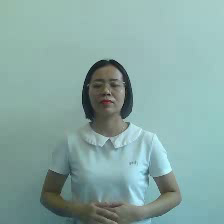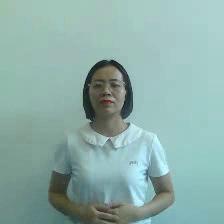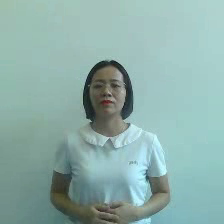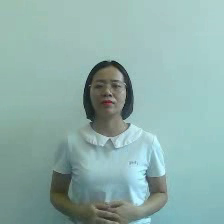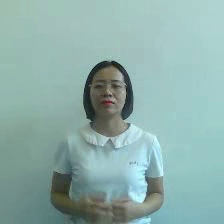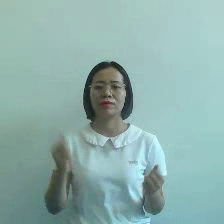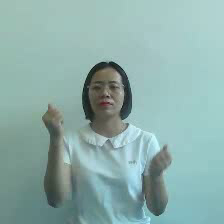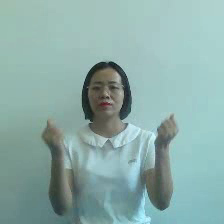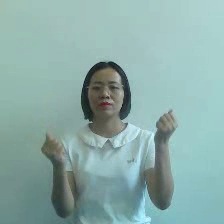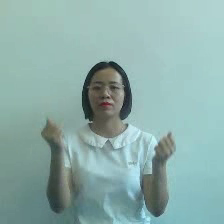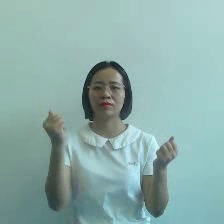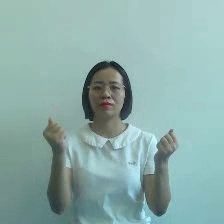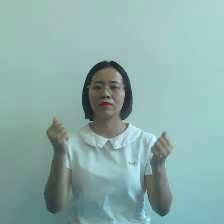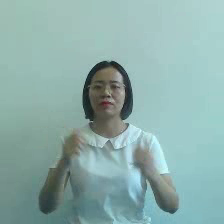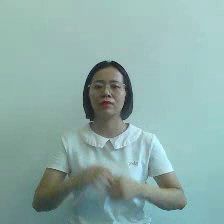Ô tô